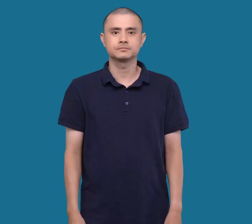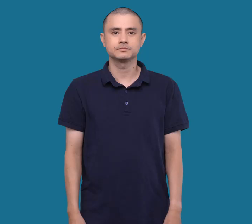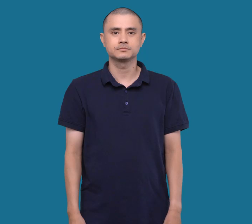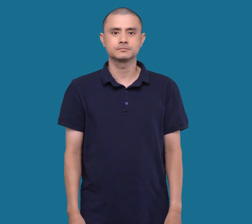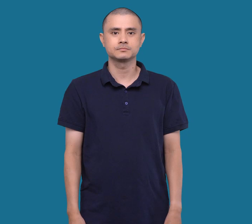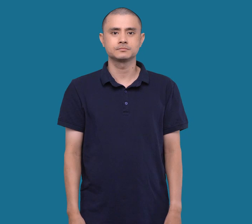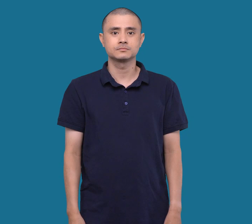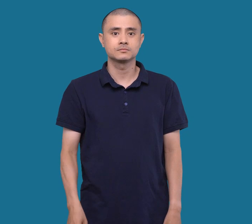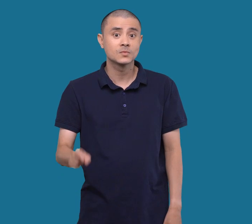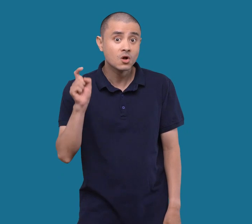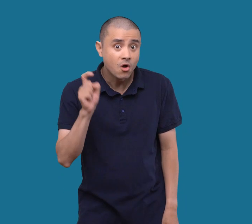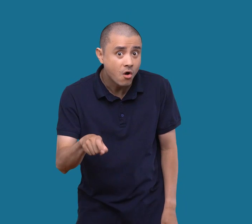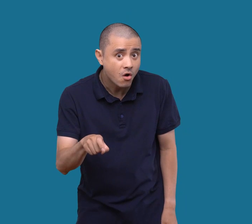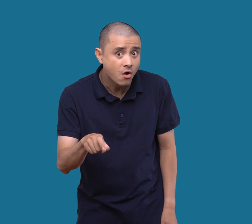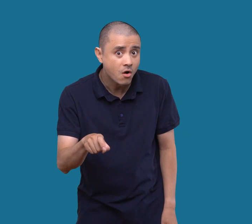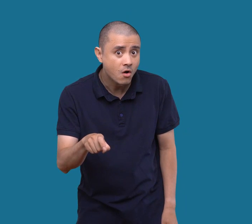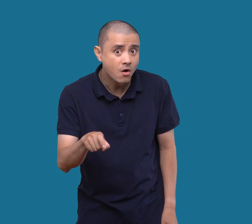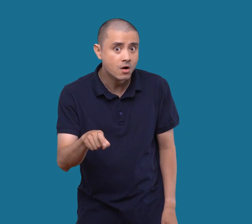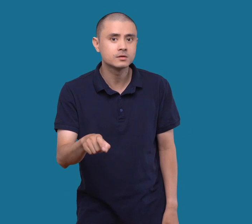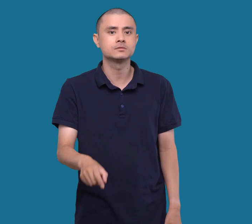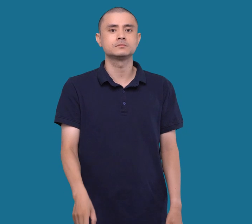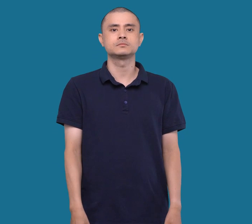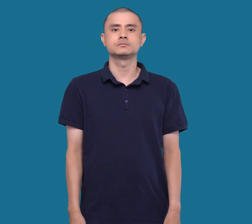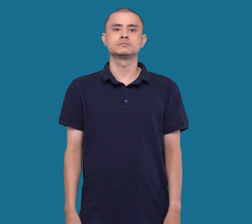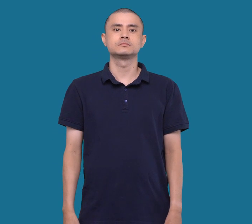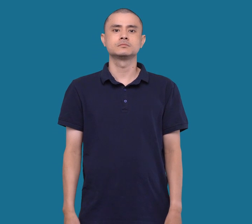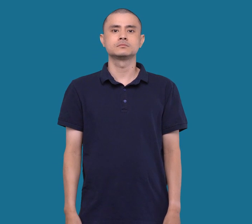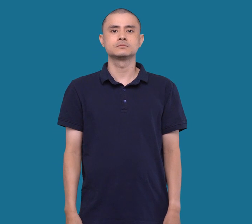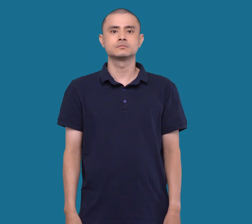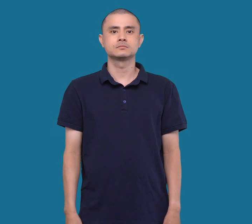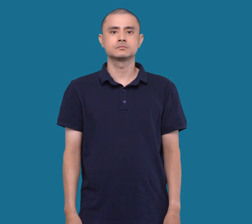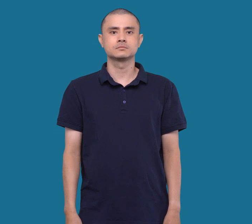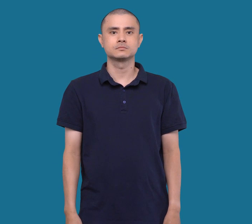có … không?